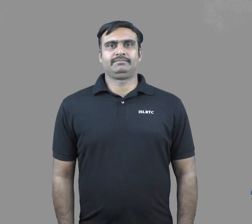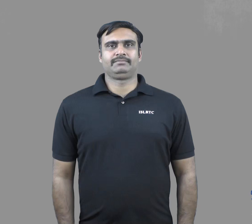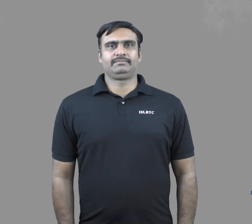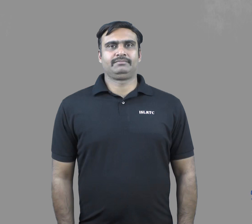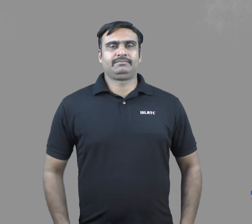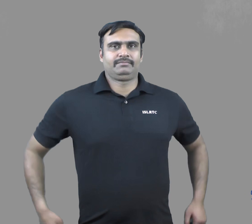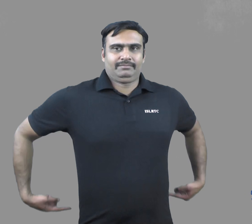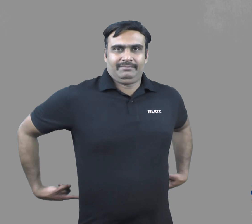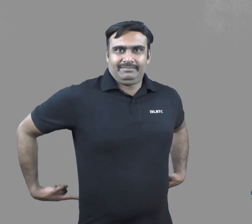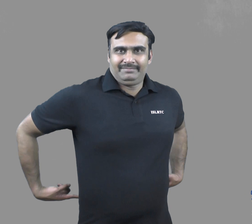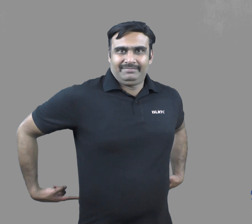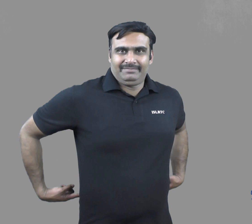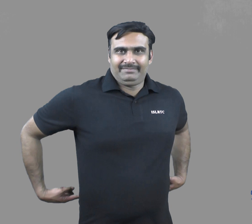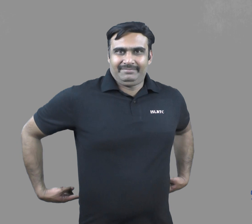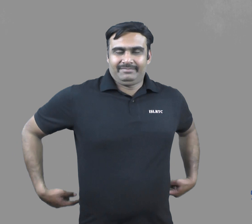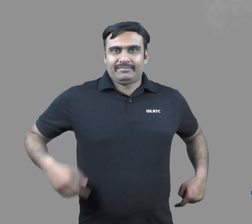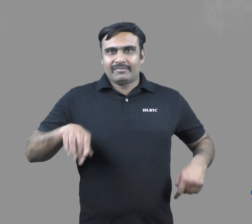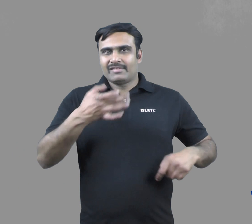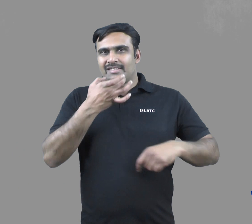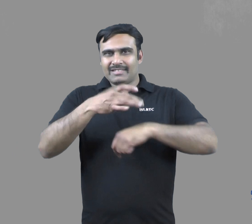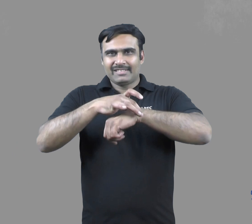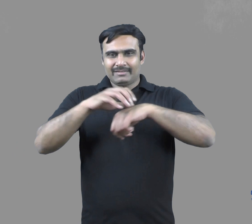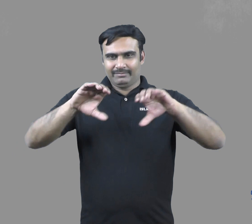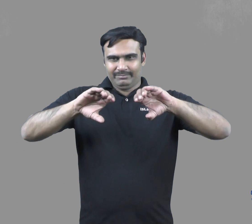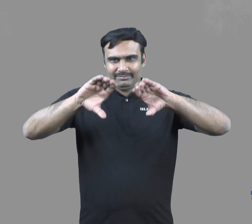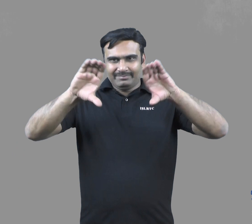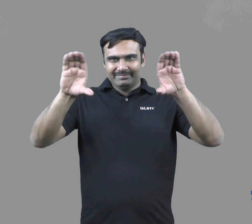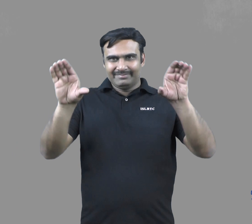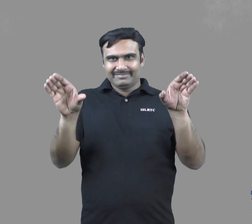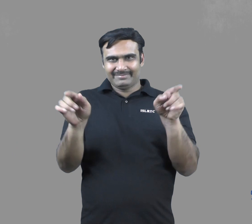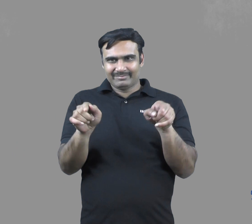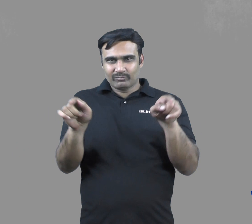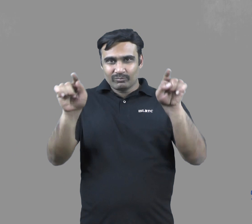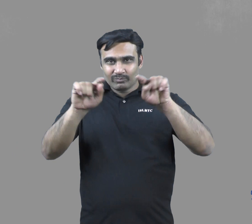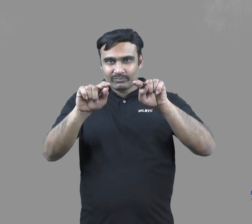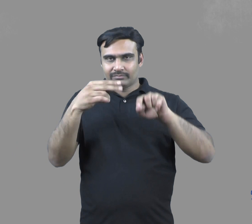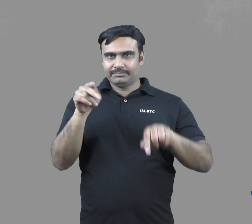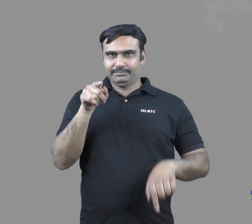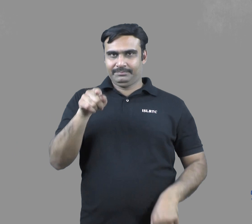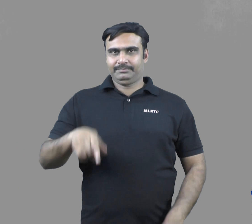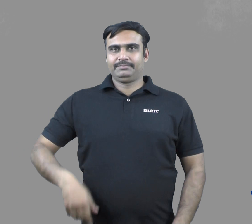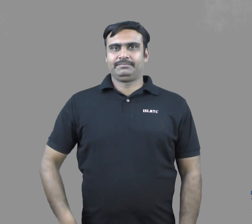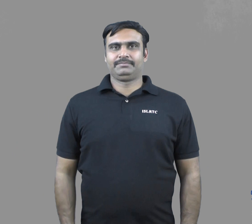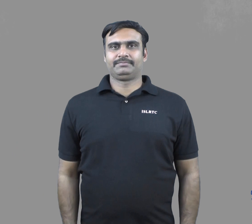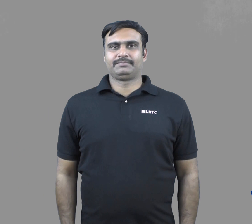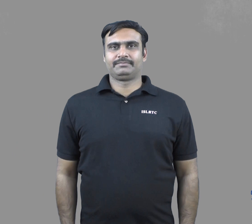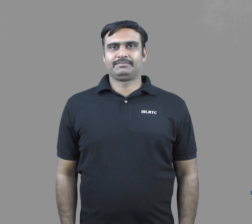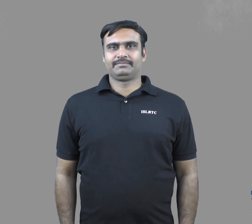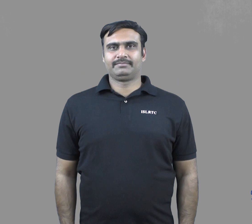Hip-Bone